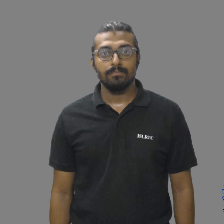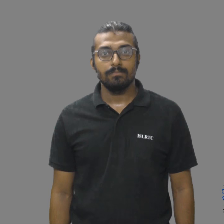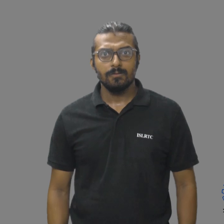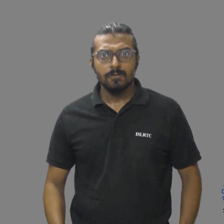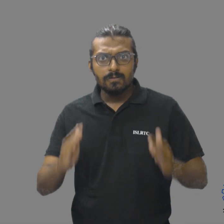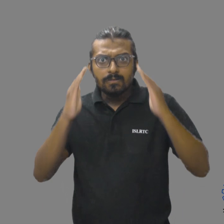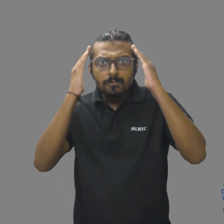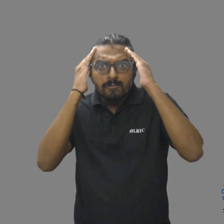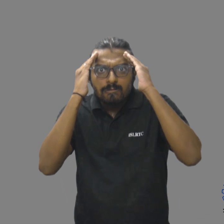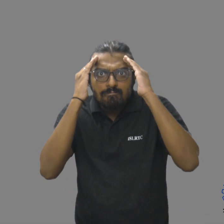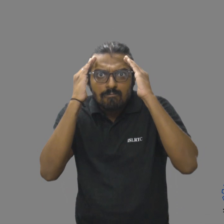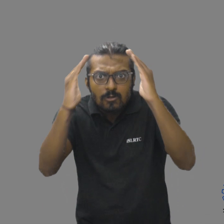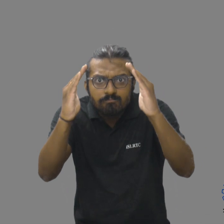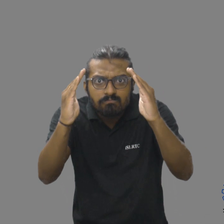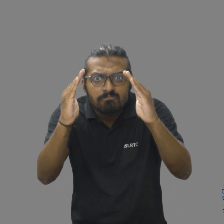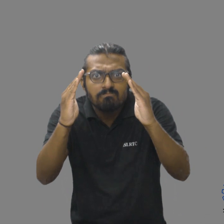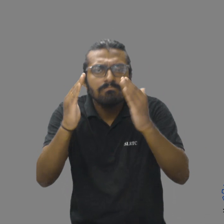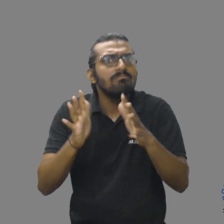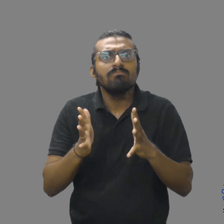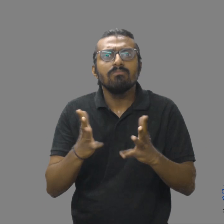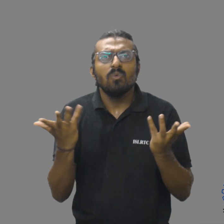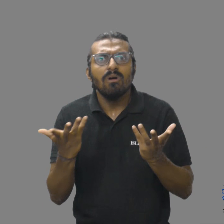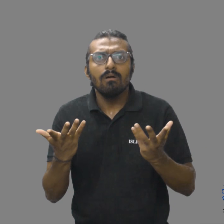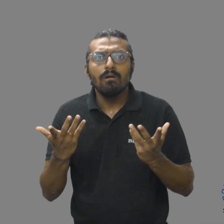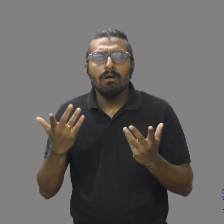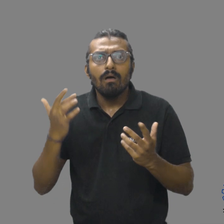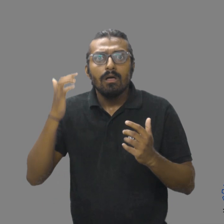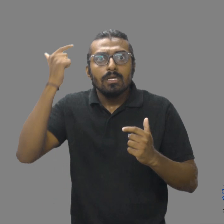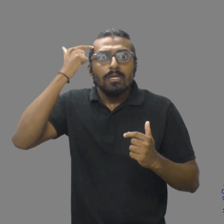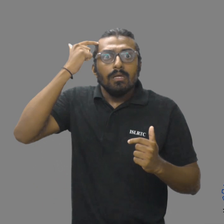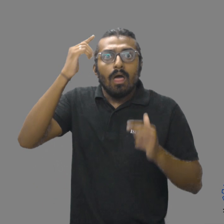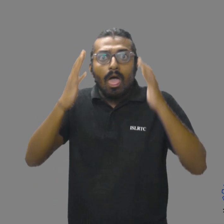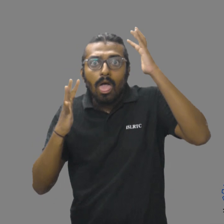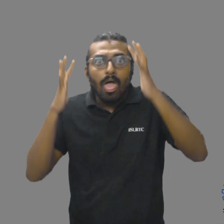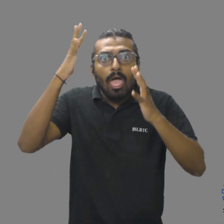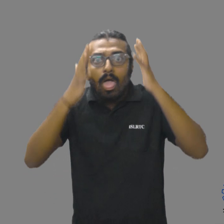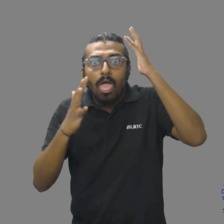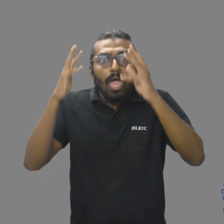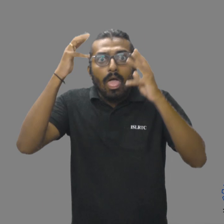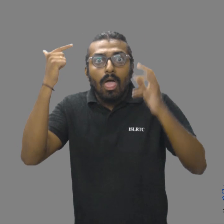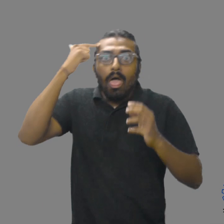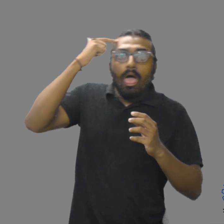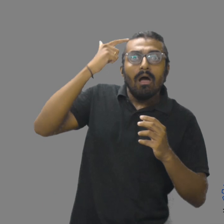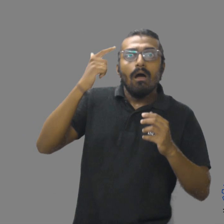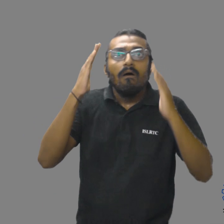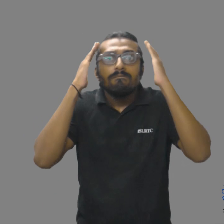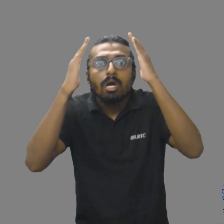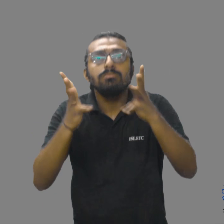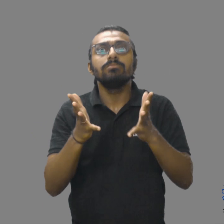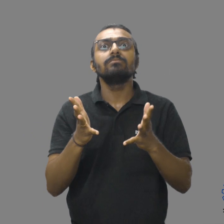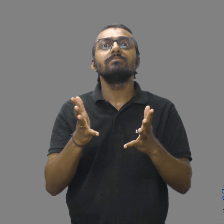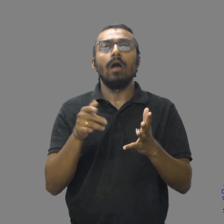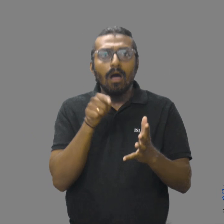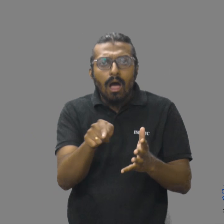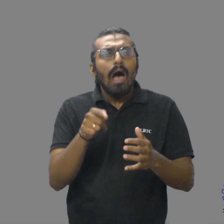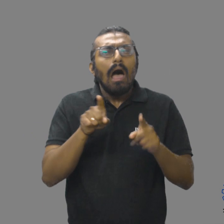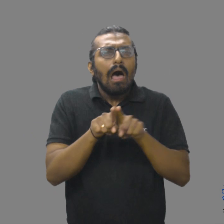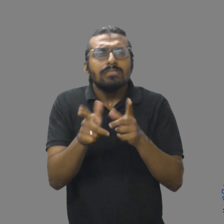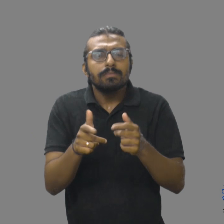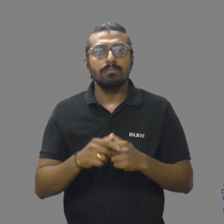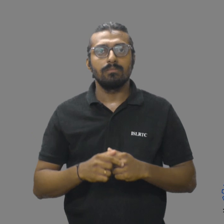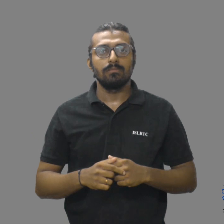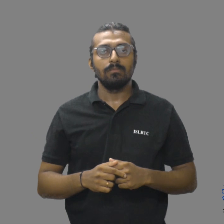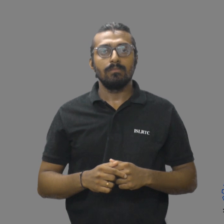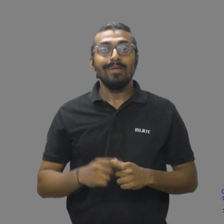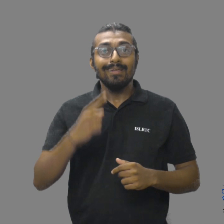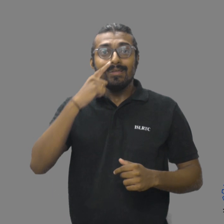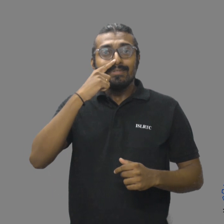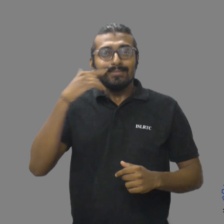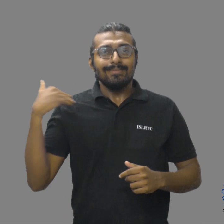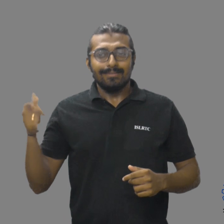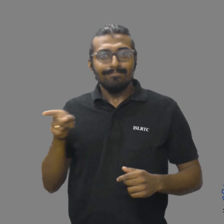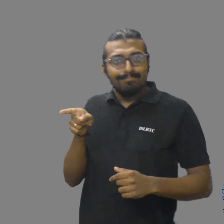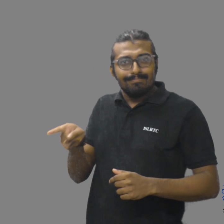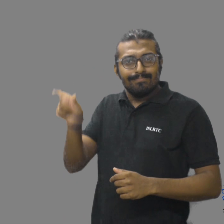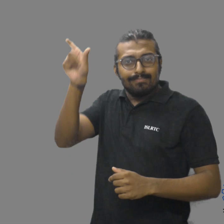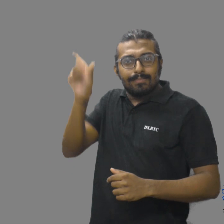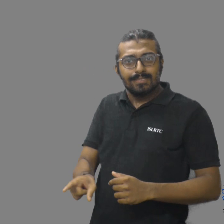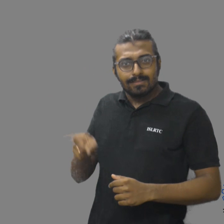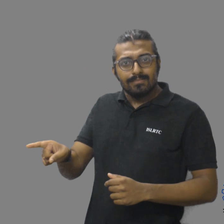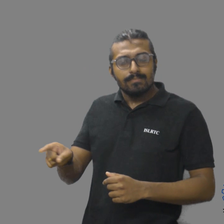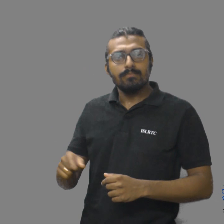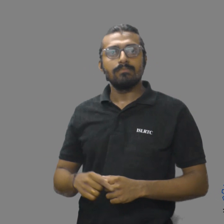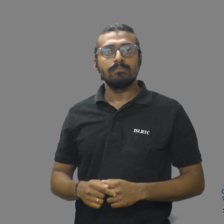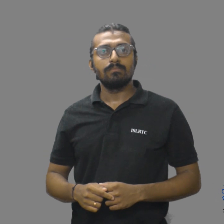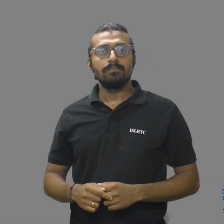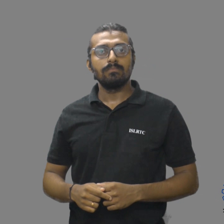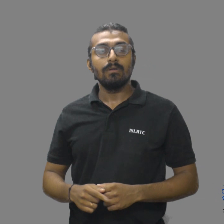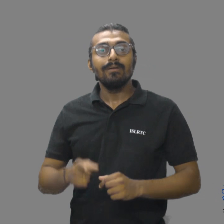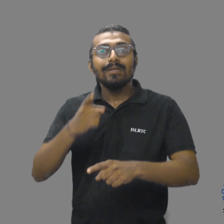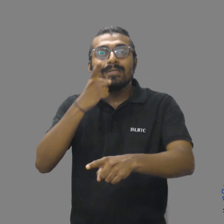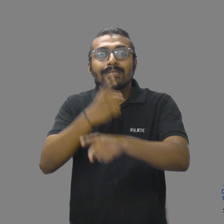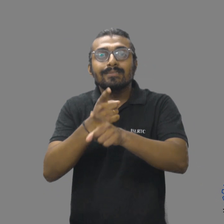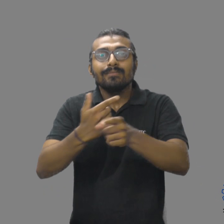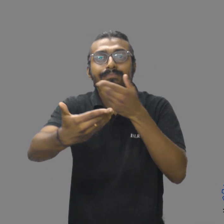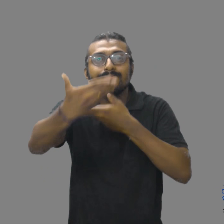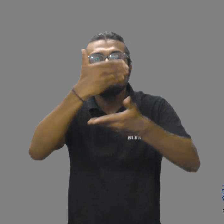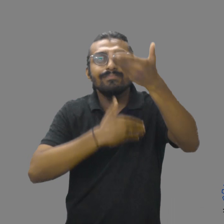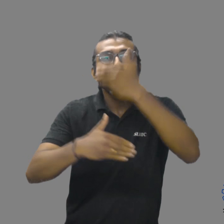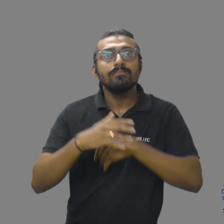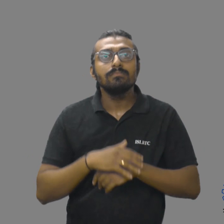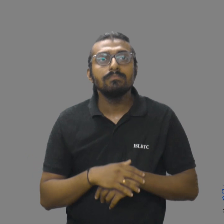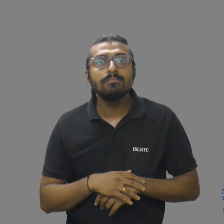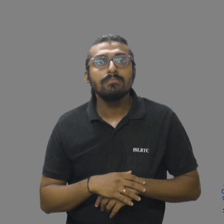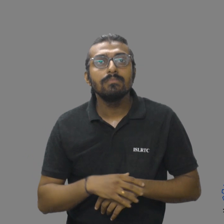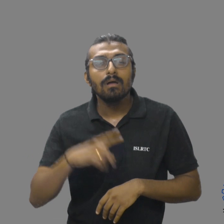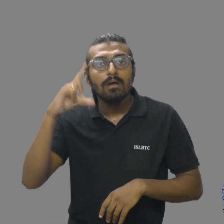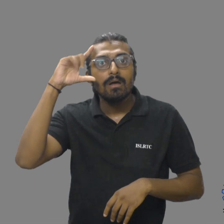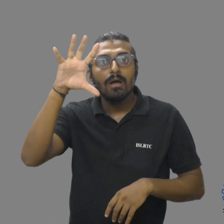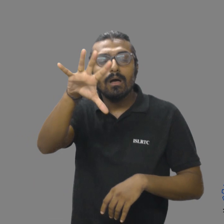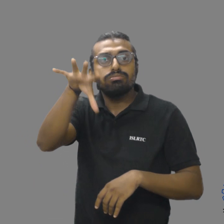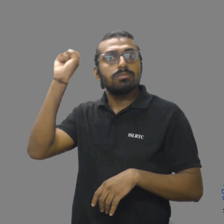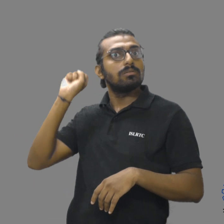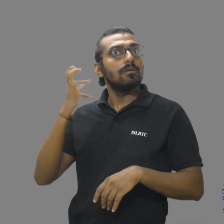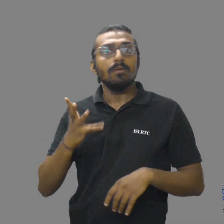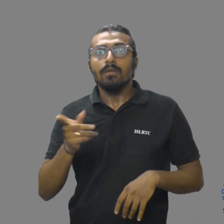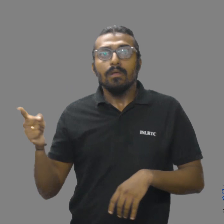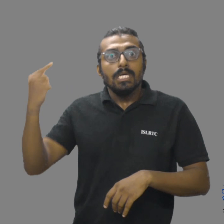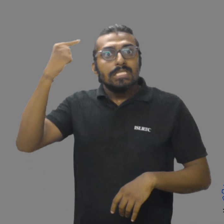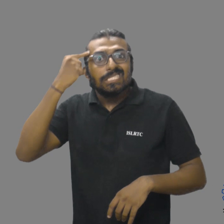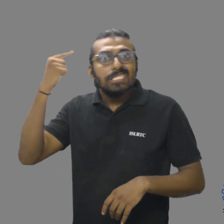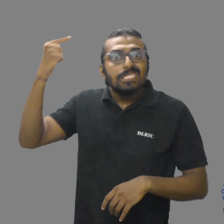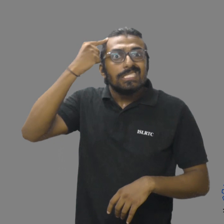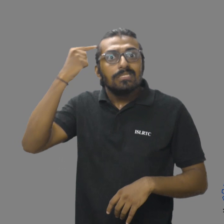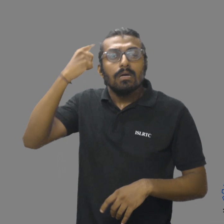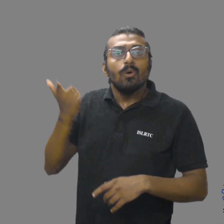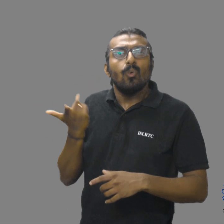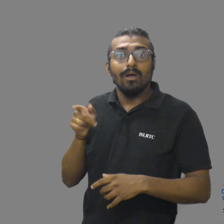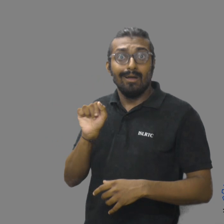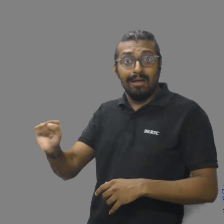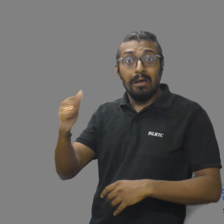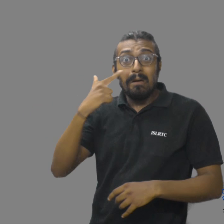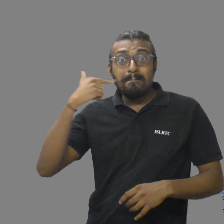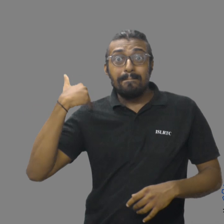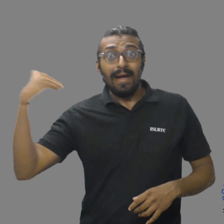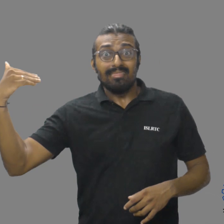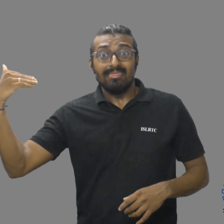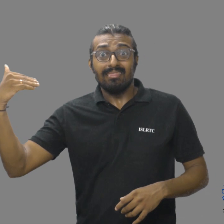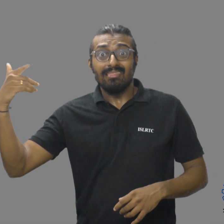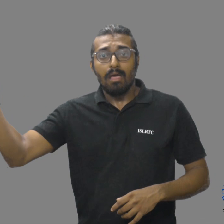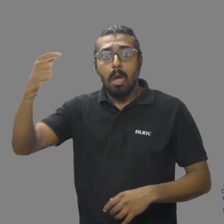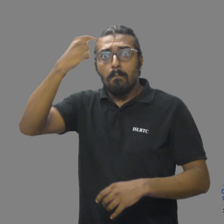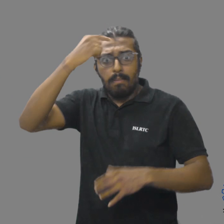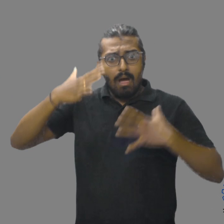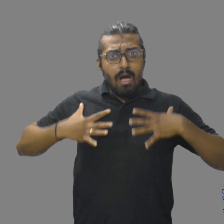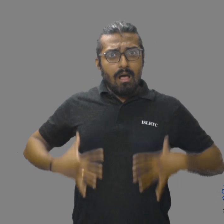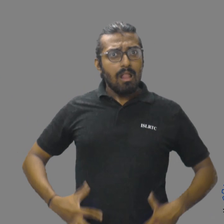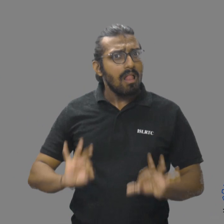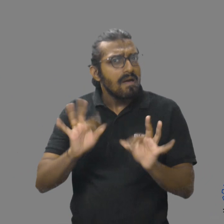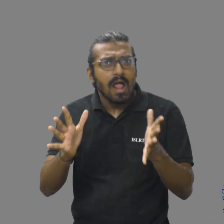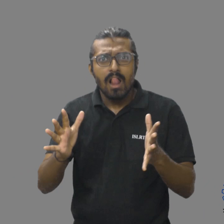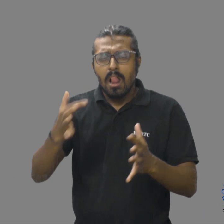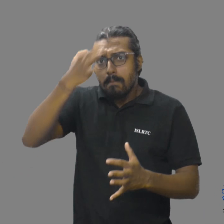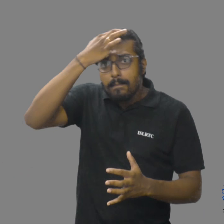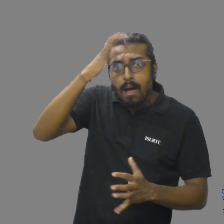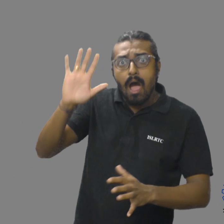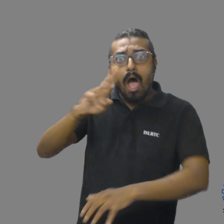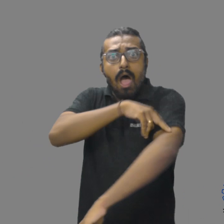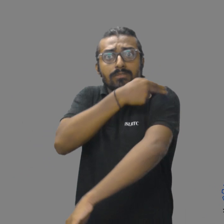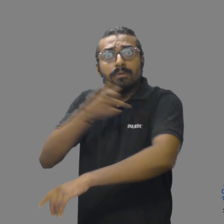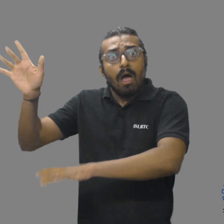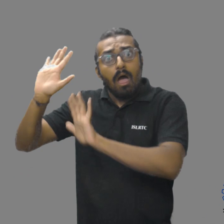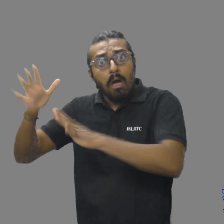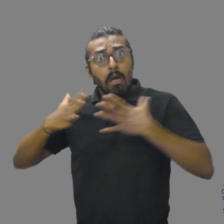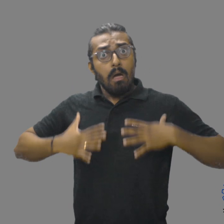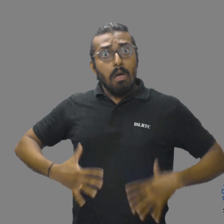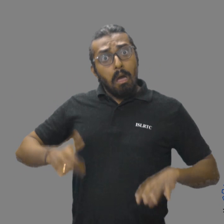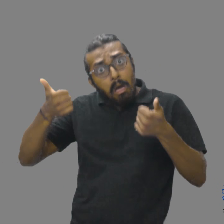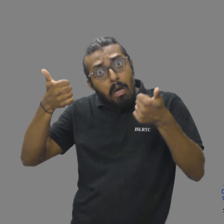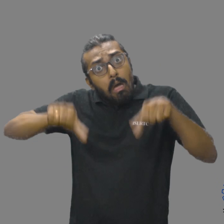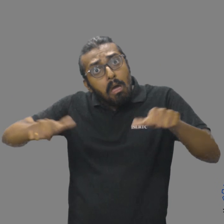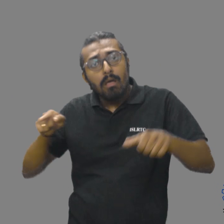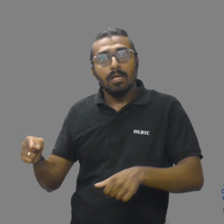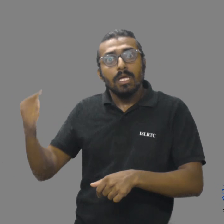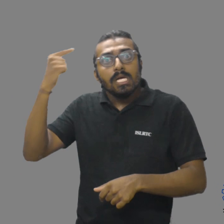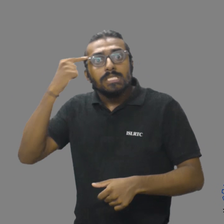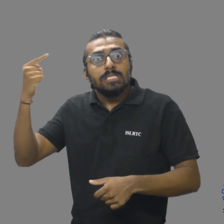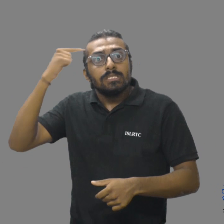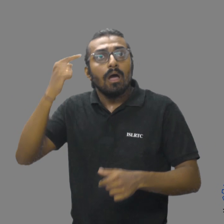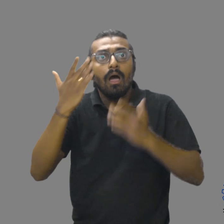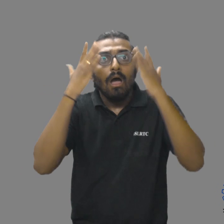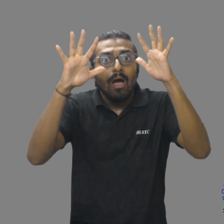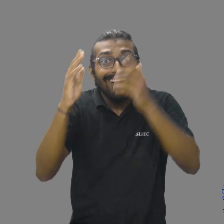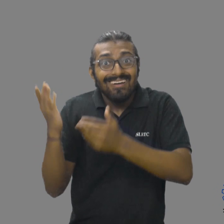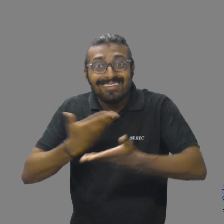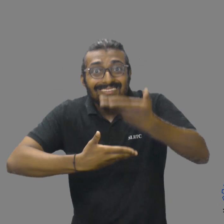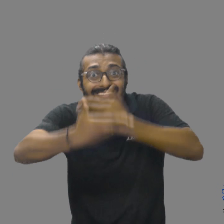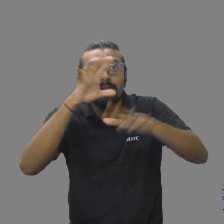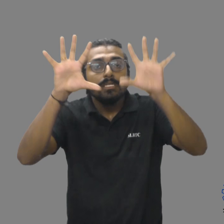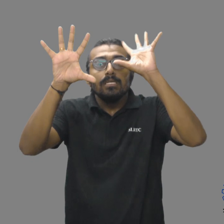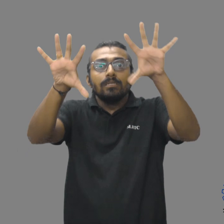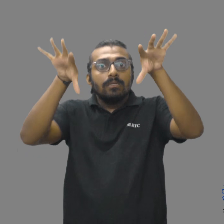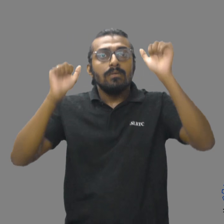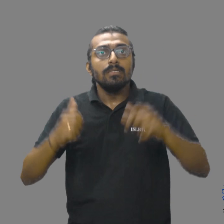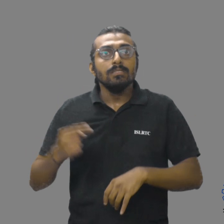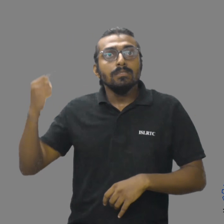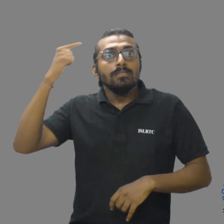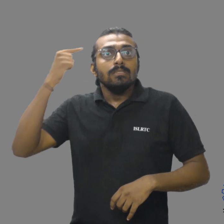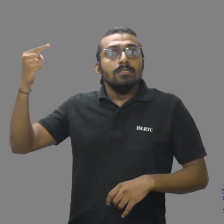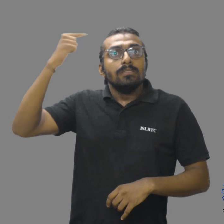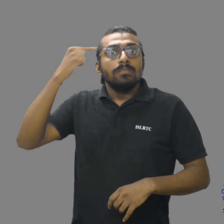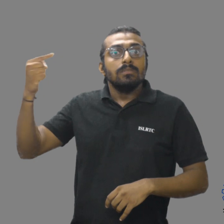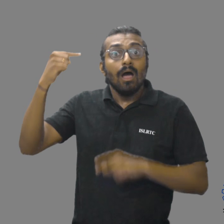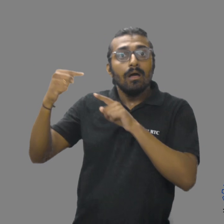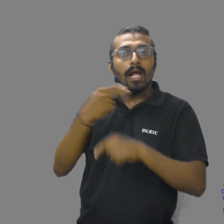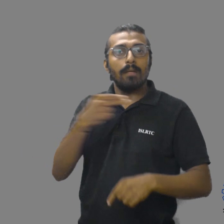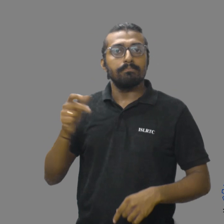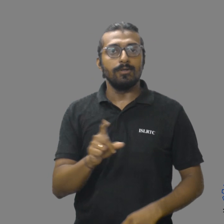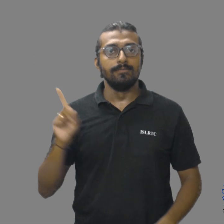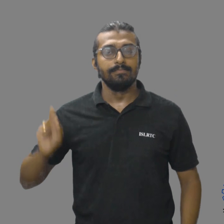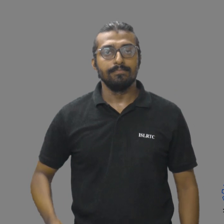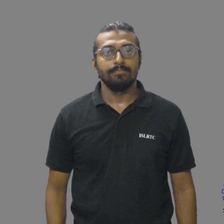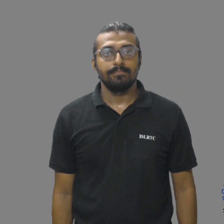Distracted